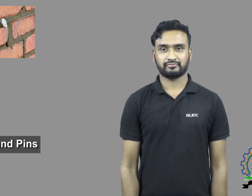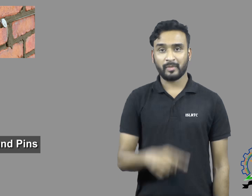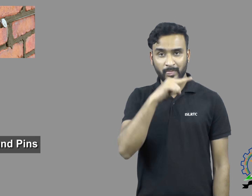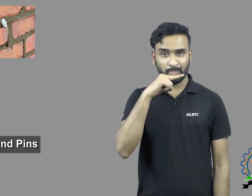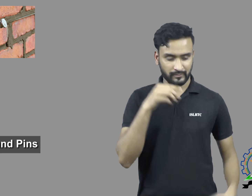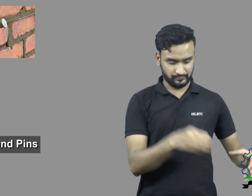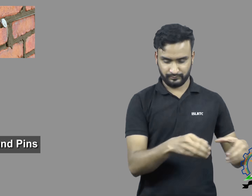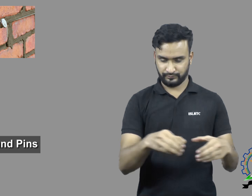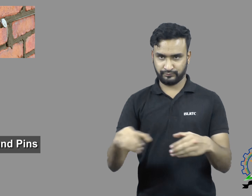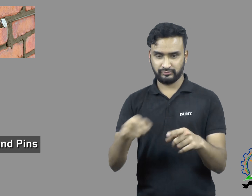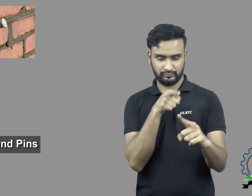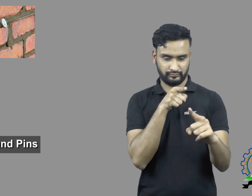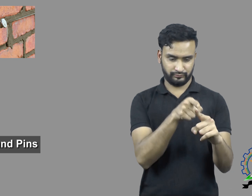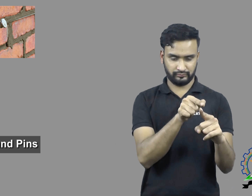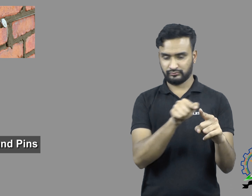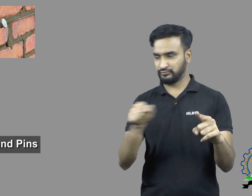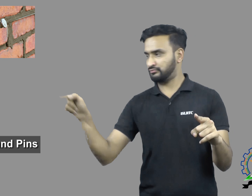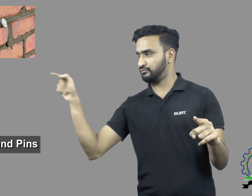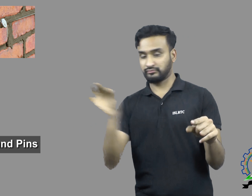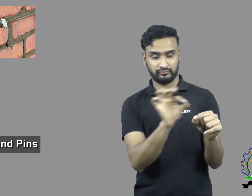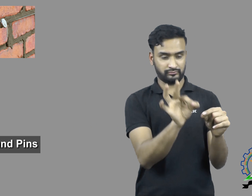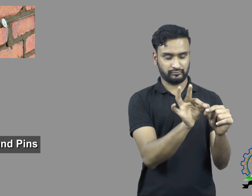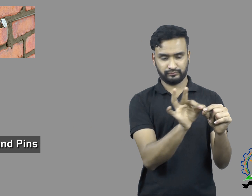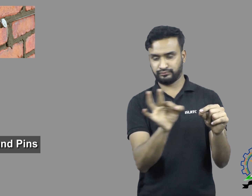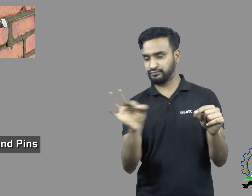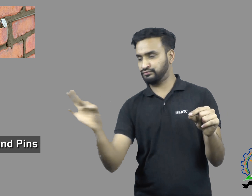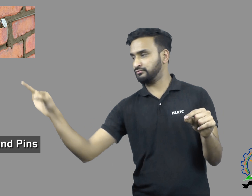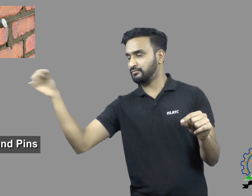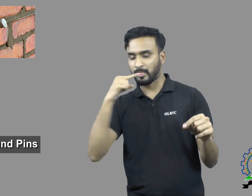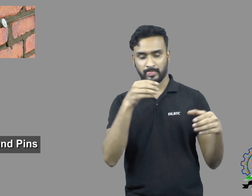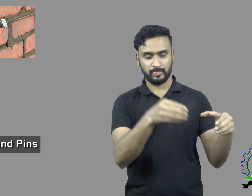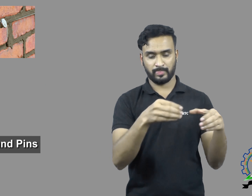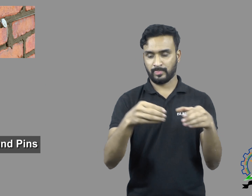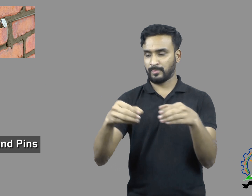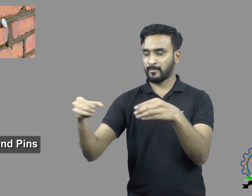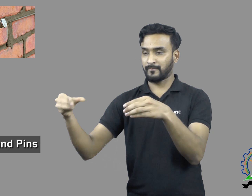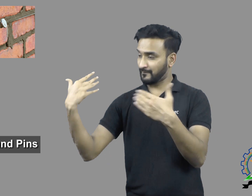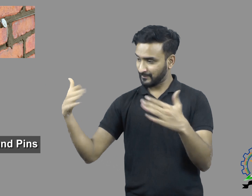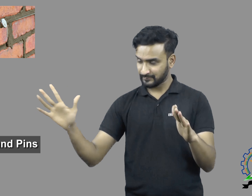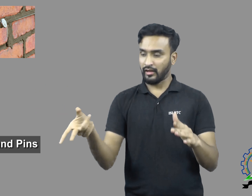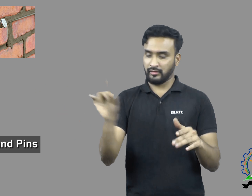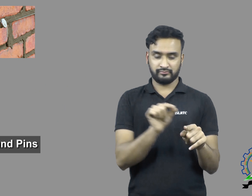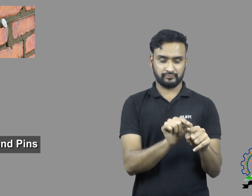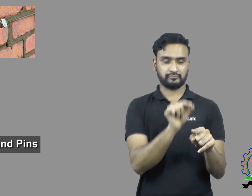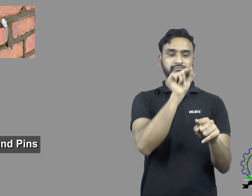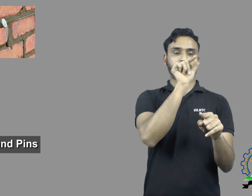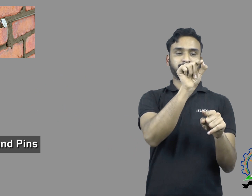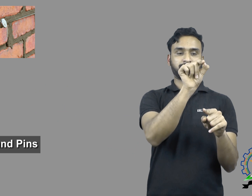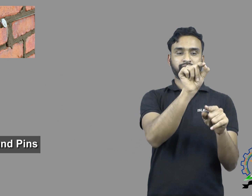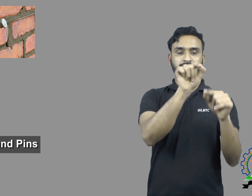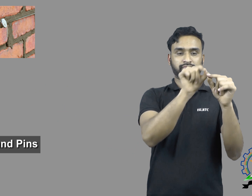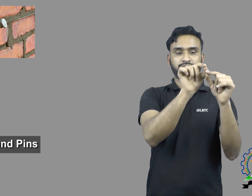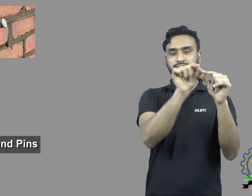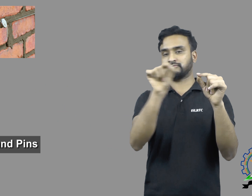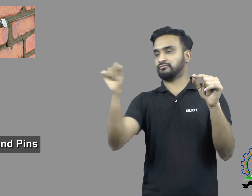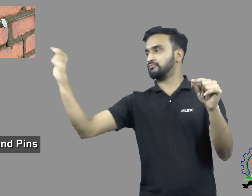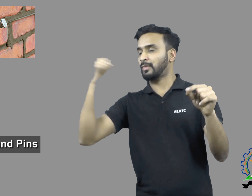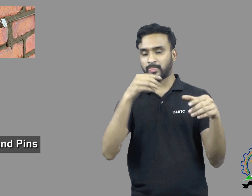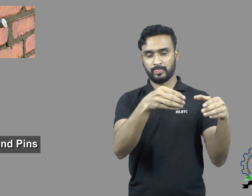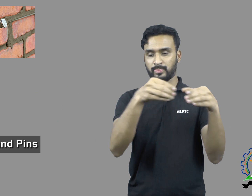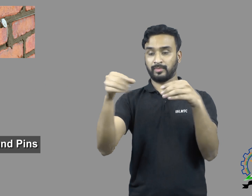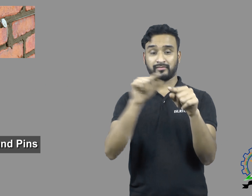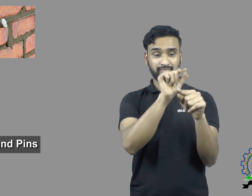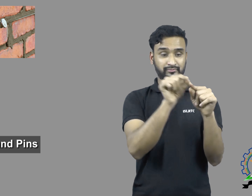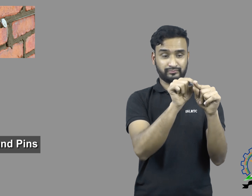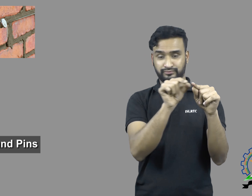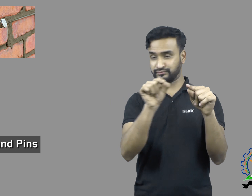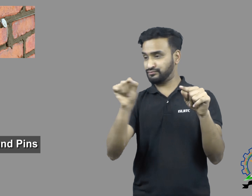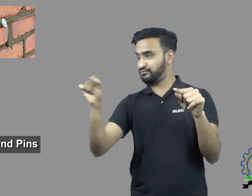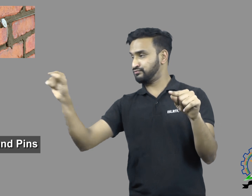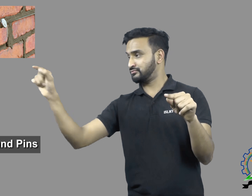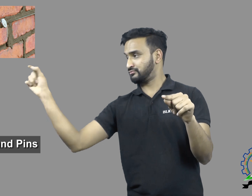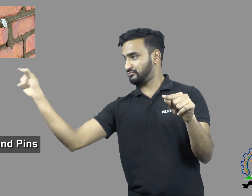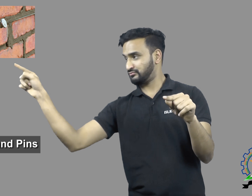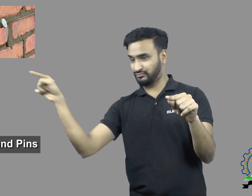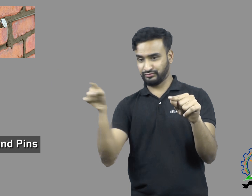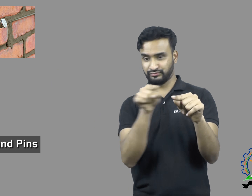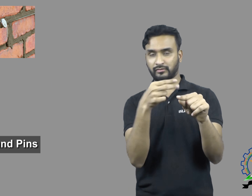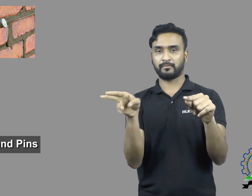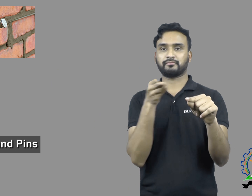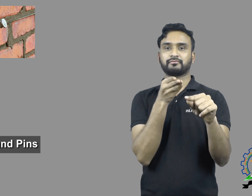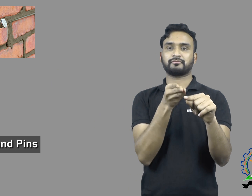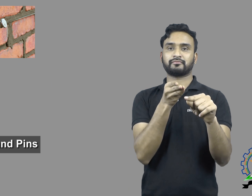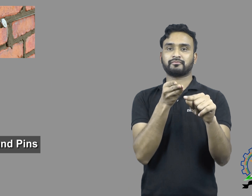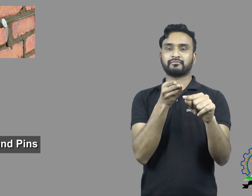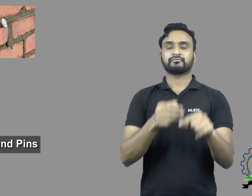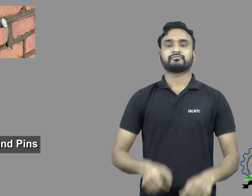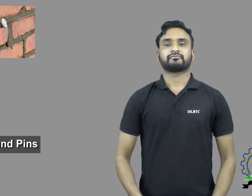Lines and Pins